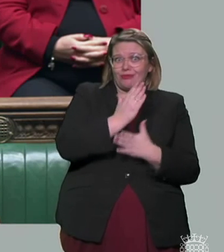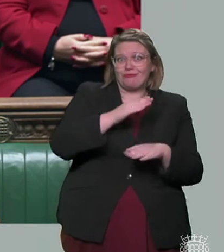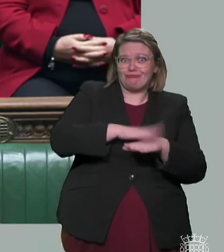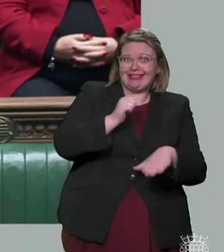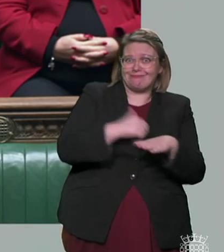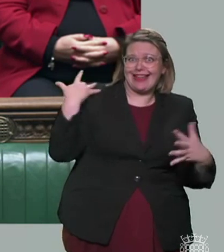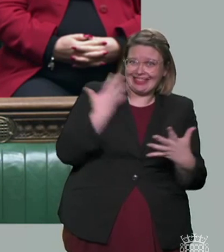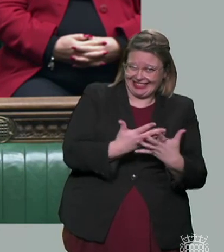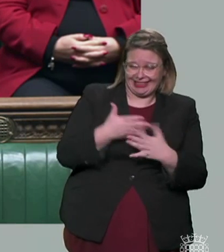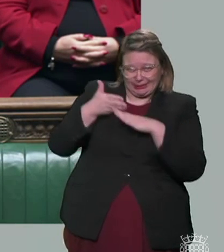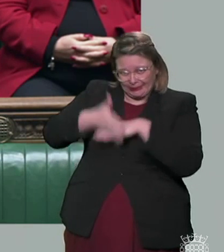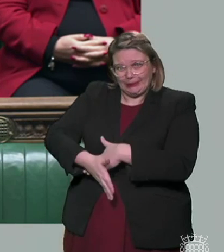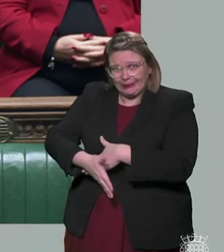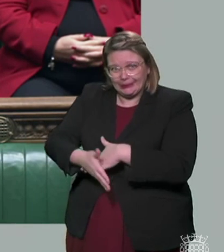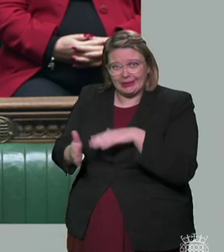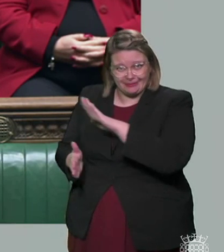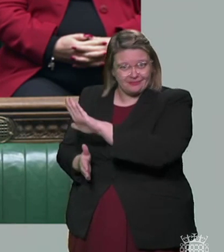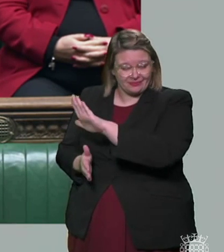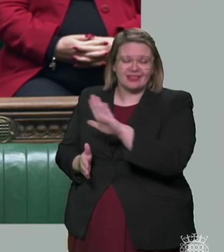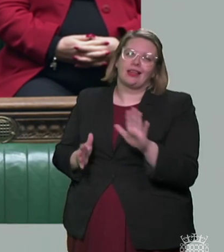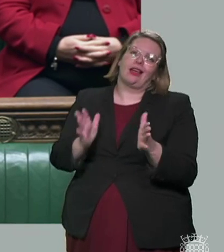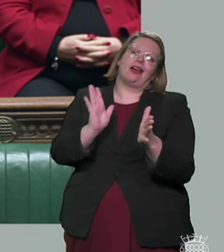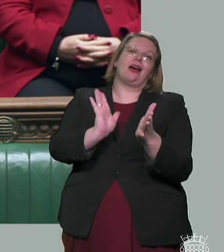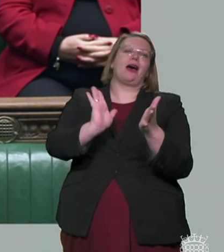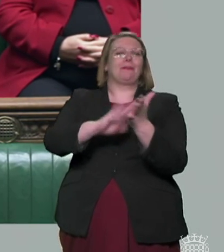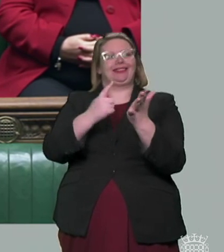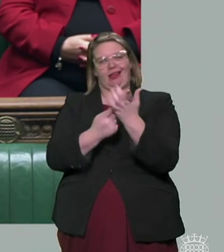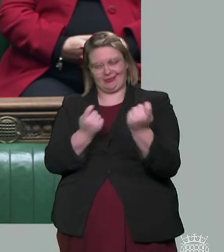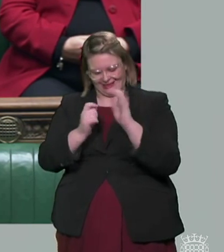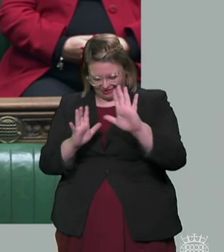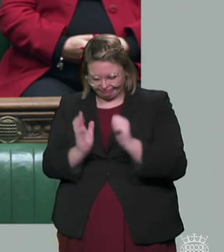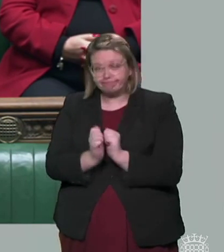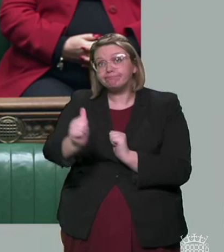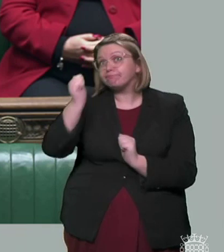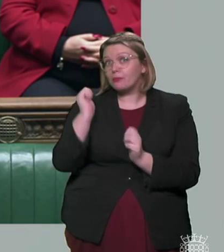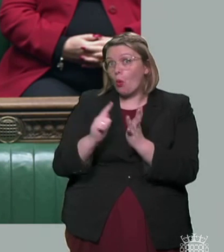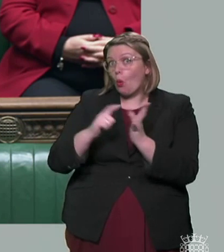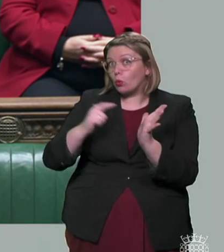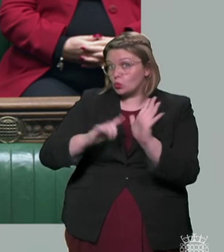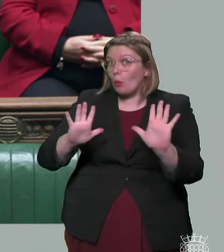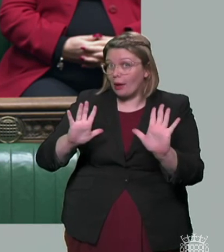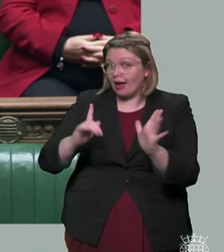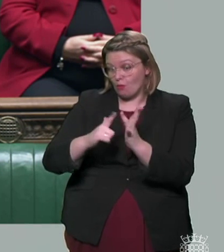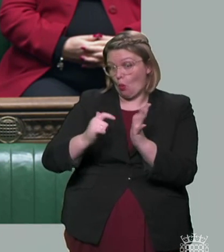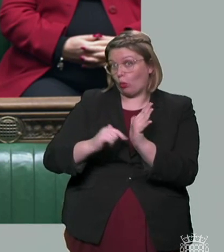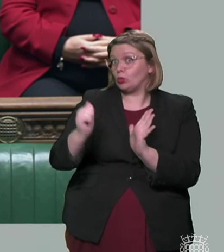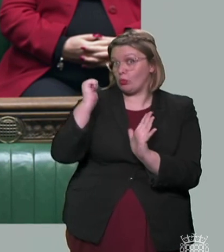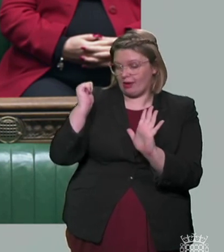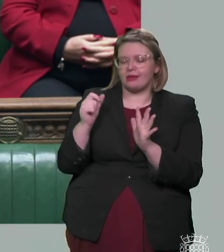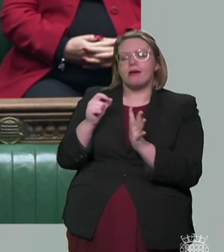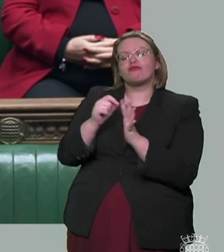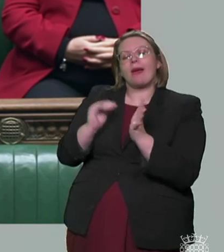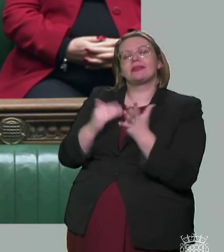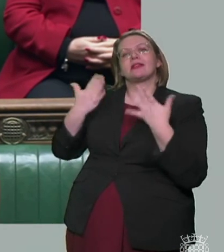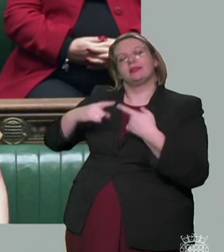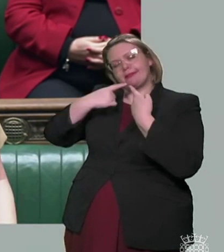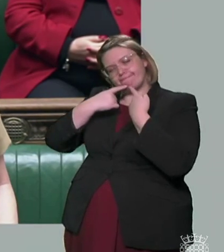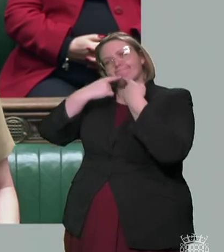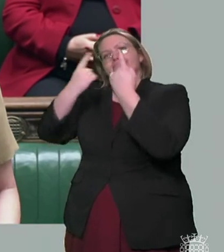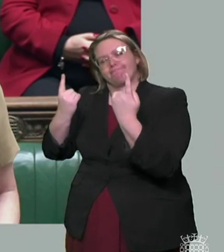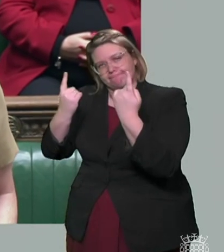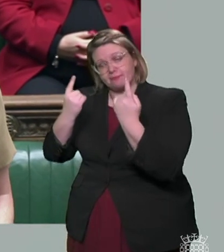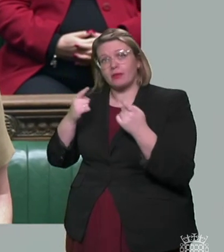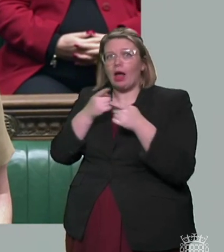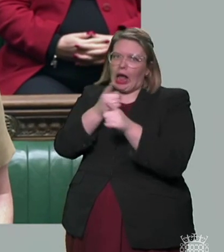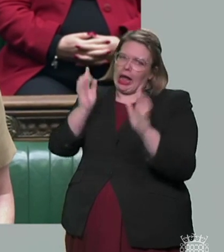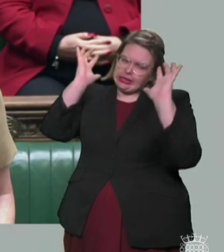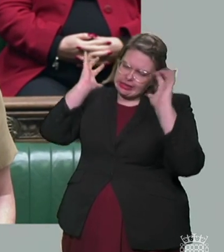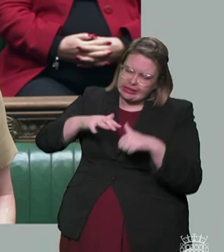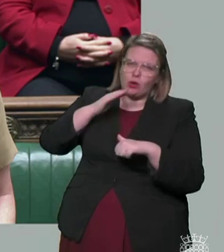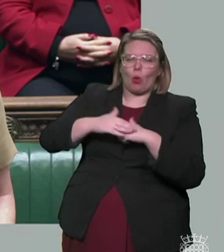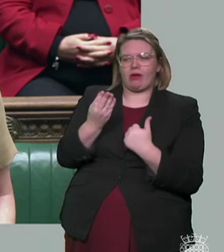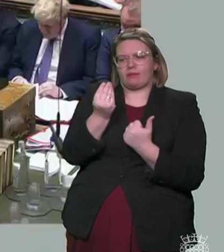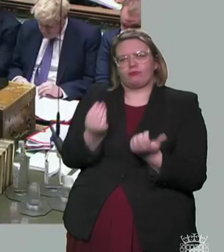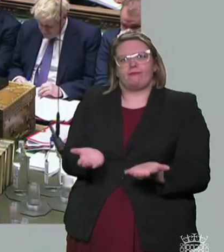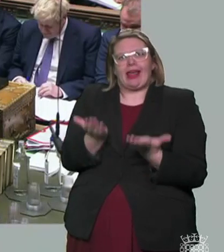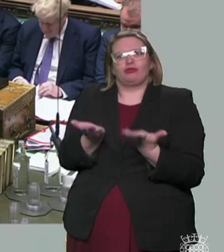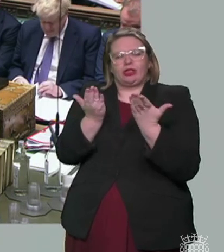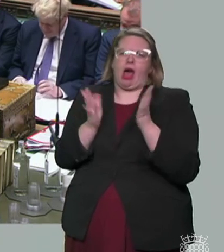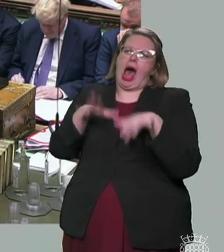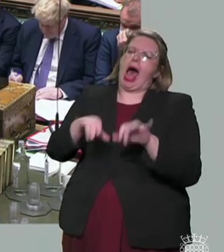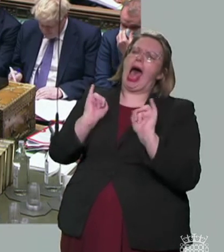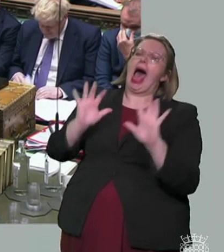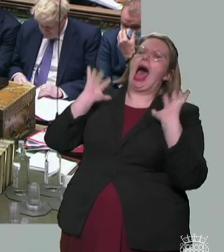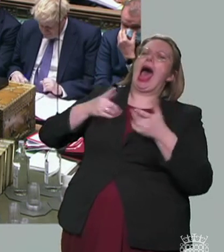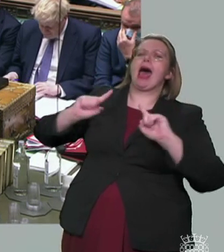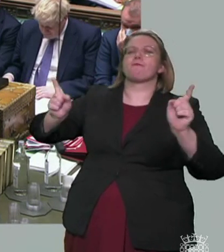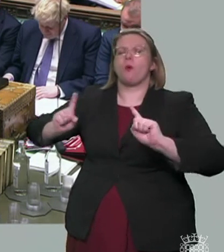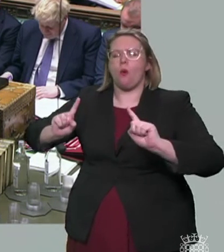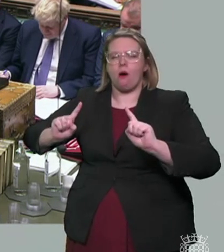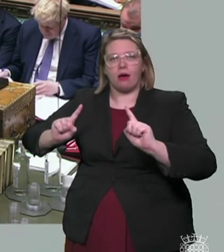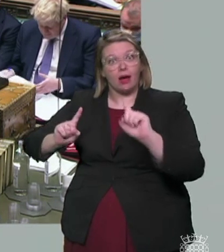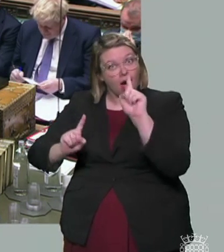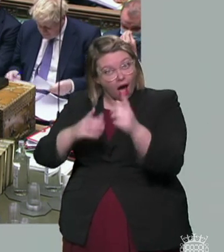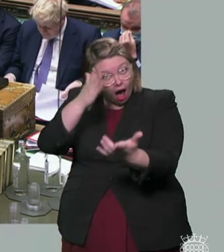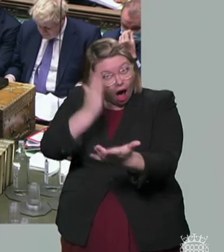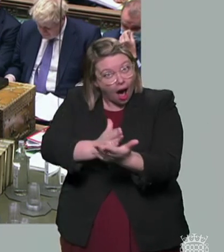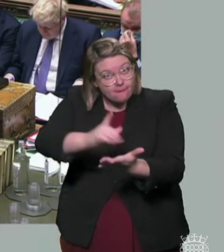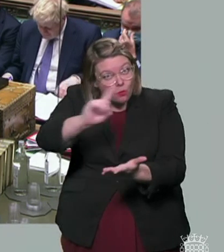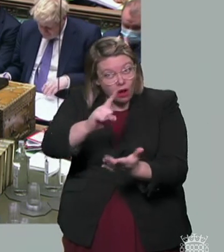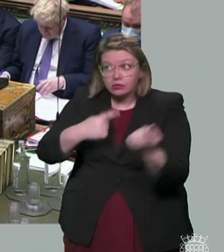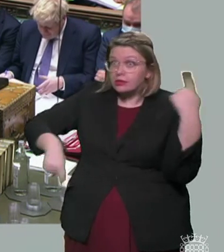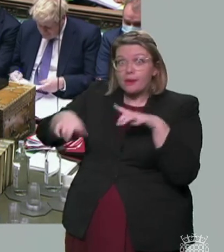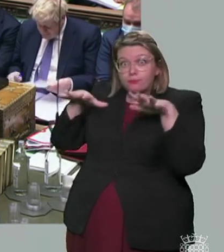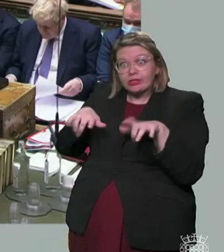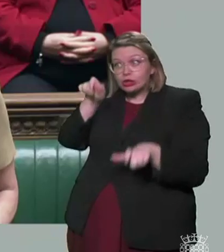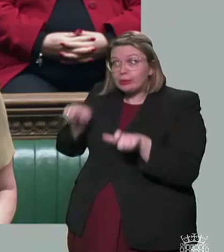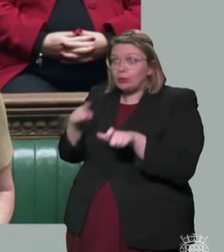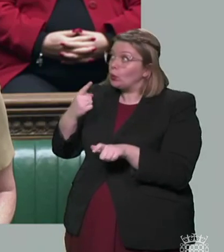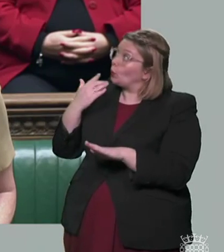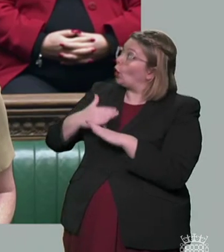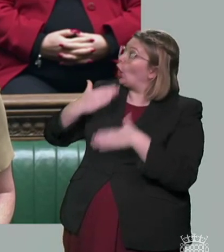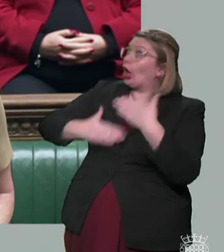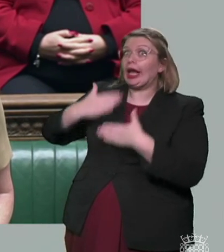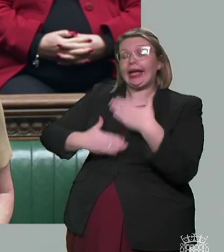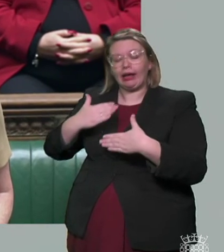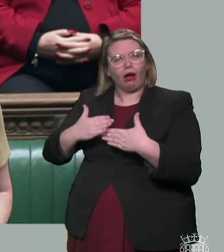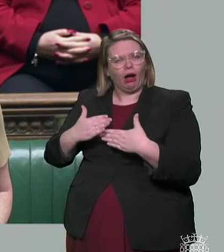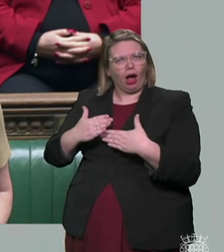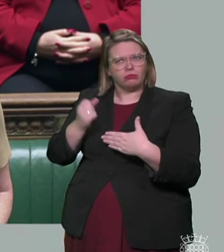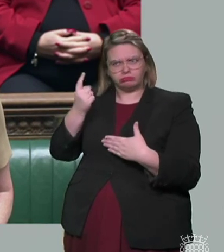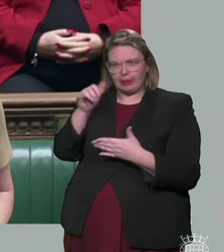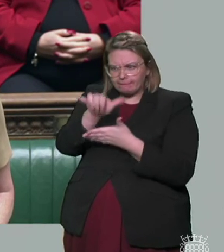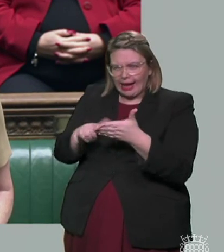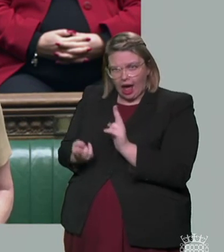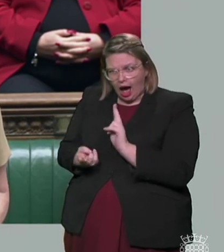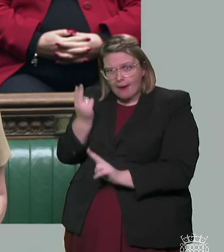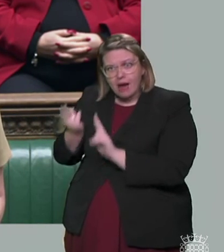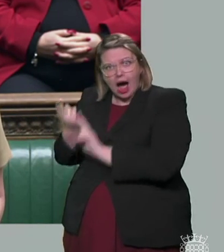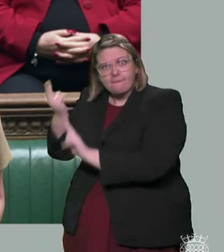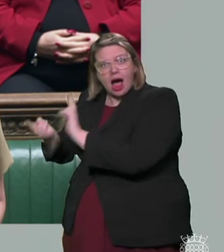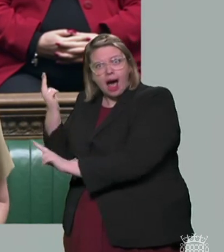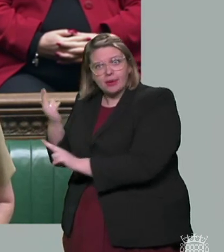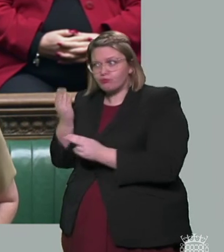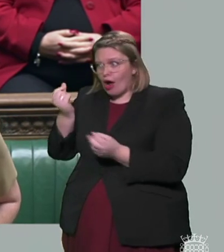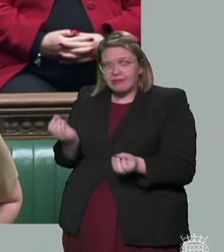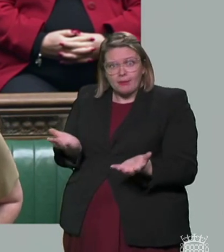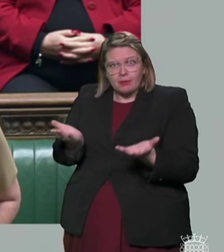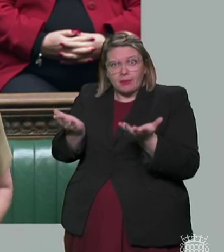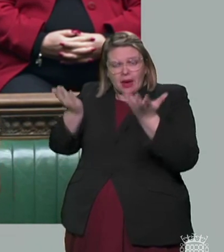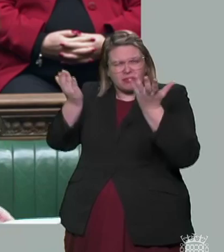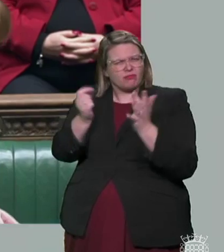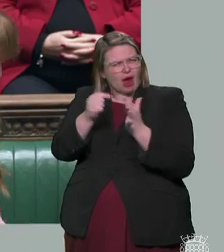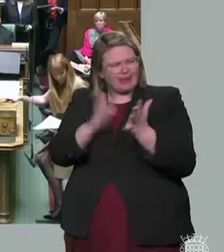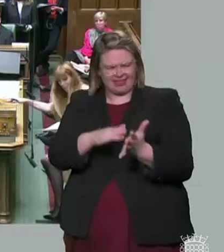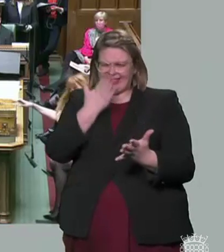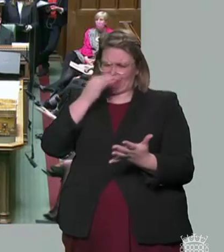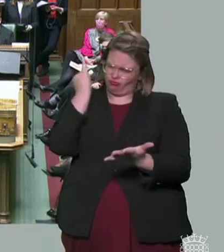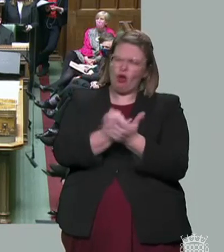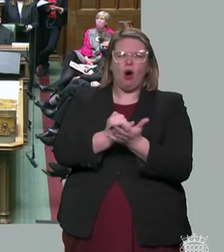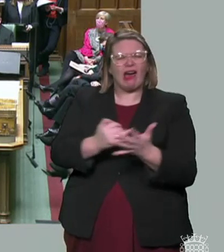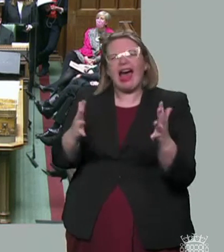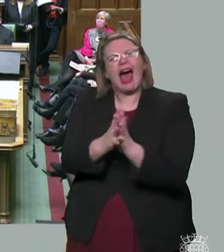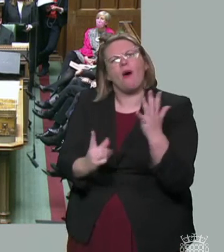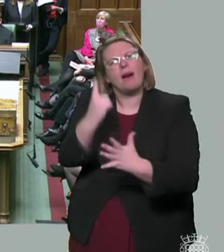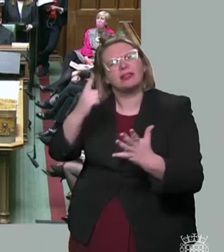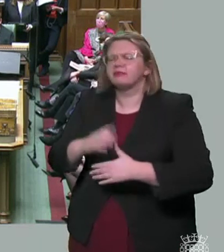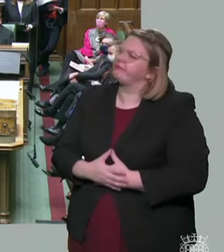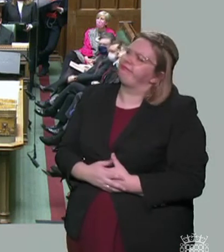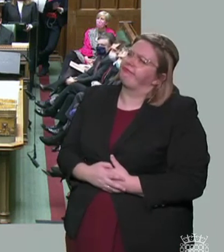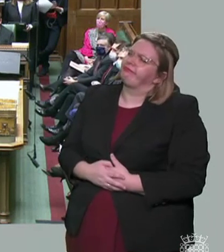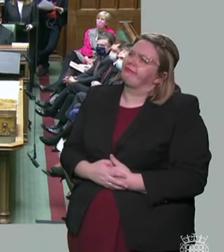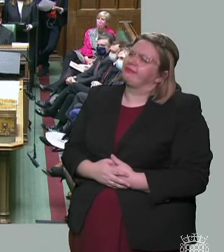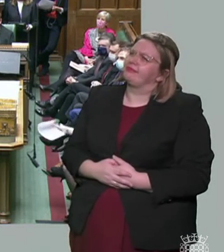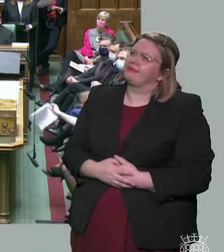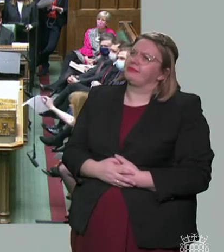In October, the Prime Minister said that fears about inflation were “unfounded”, but working people across the country are starting the new year facing rising bills and ballooning prices, so how did he get it so wrong?